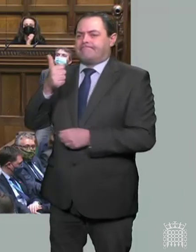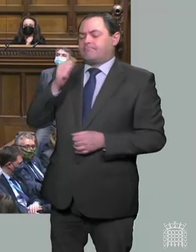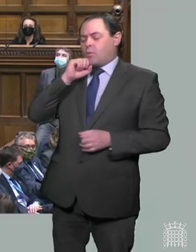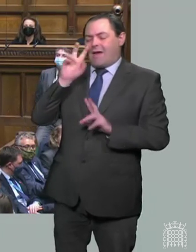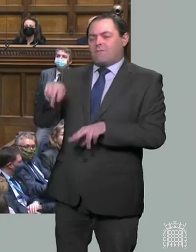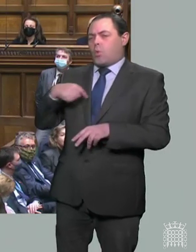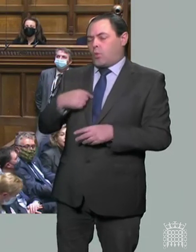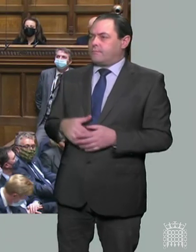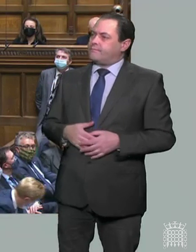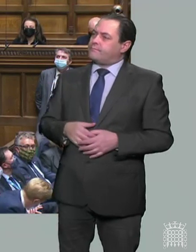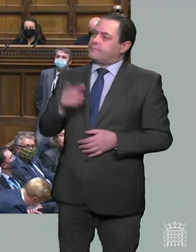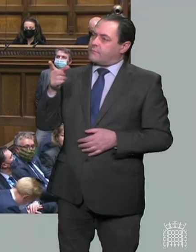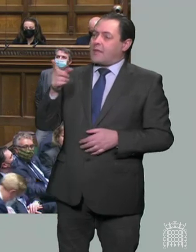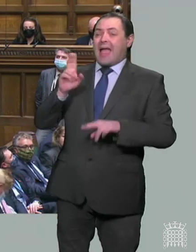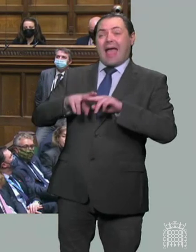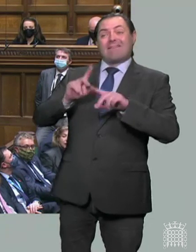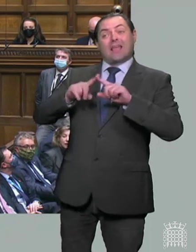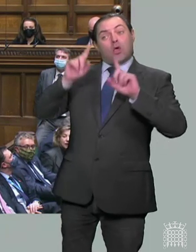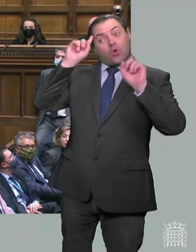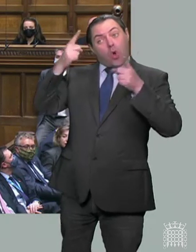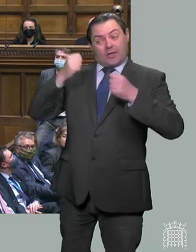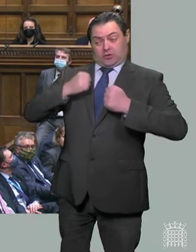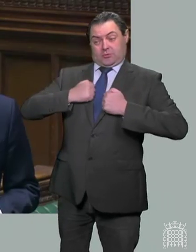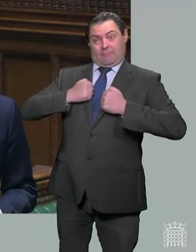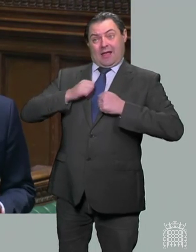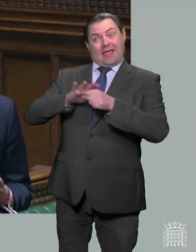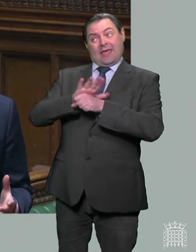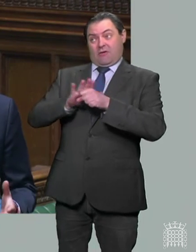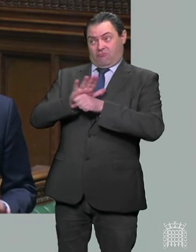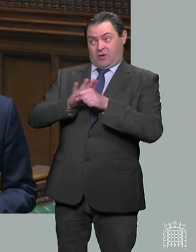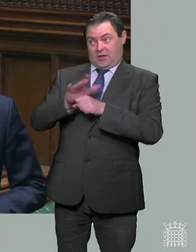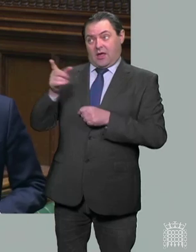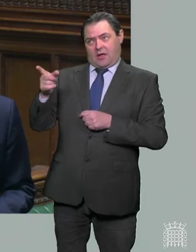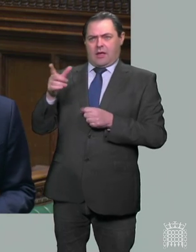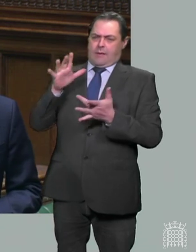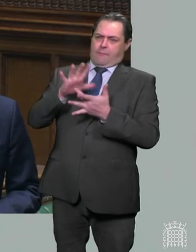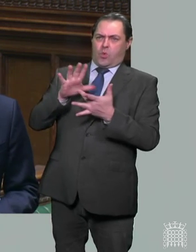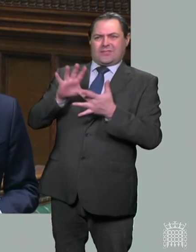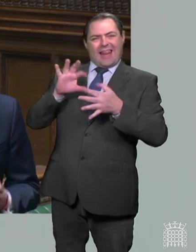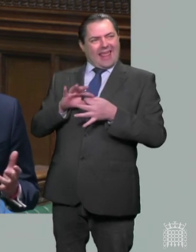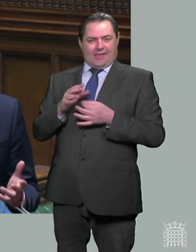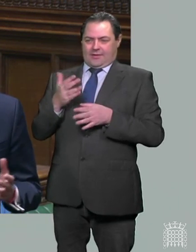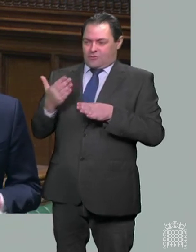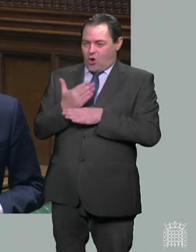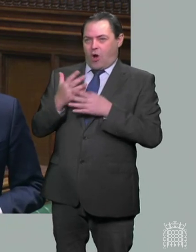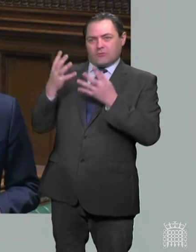Further education colleges like Hopwood Hall College in my constituency will play an essential part in building back better.